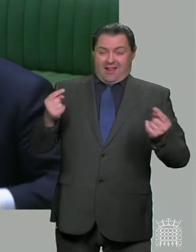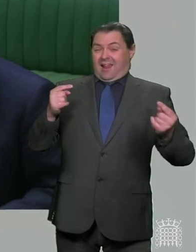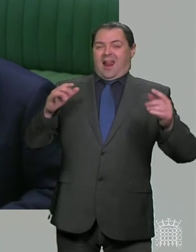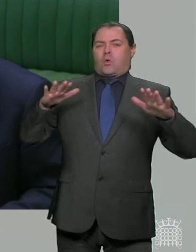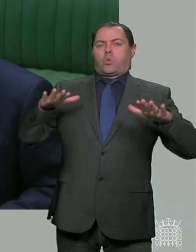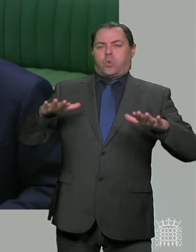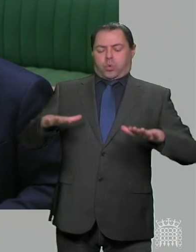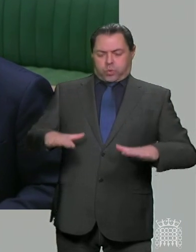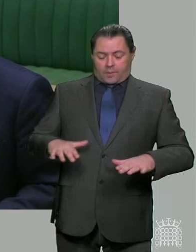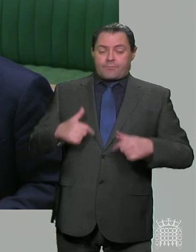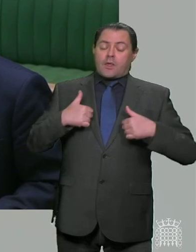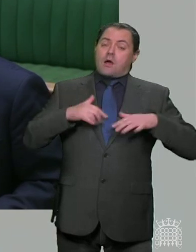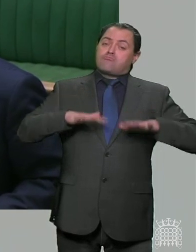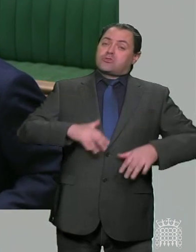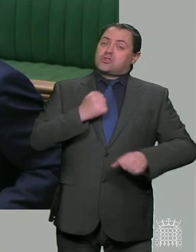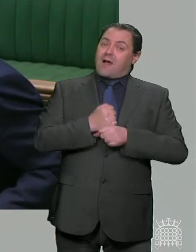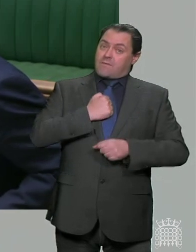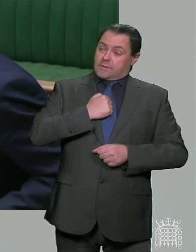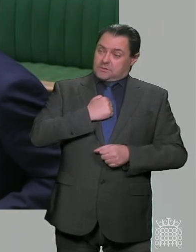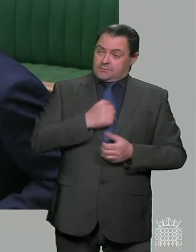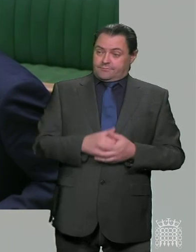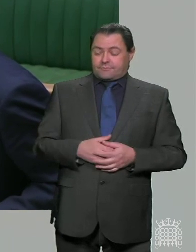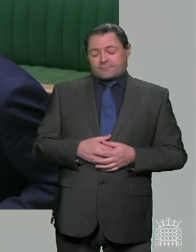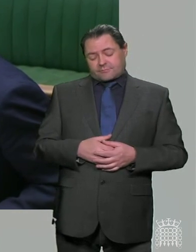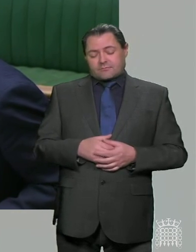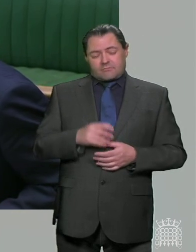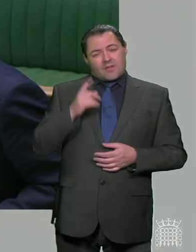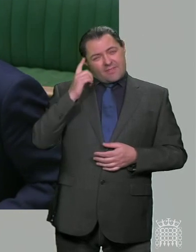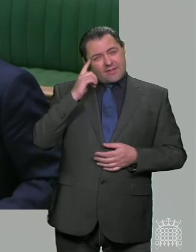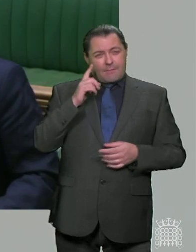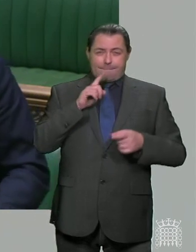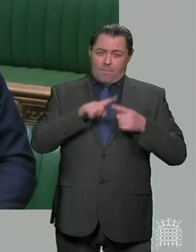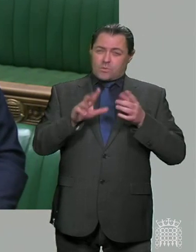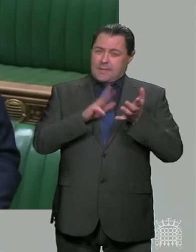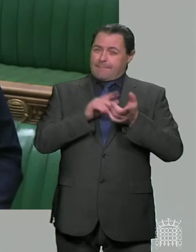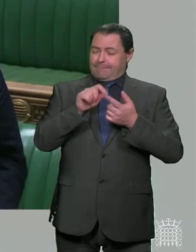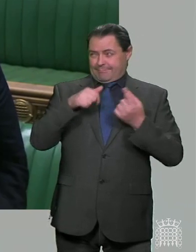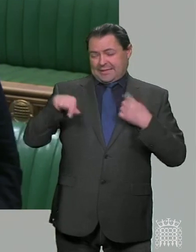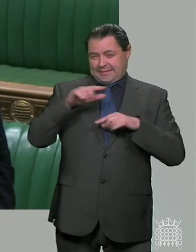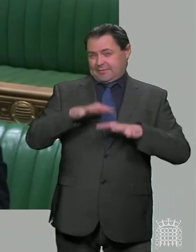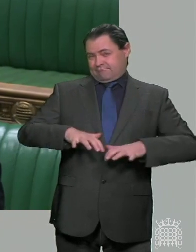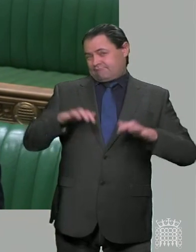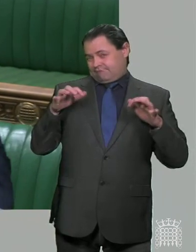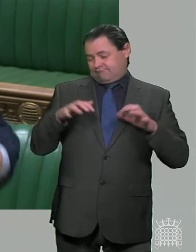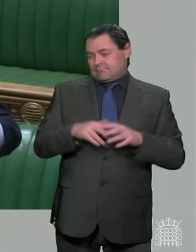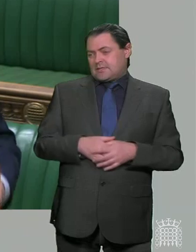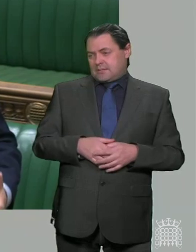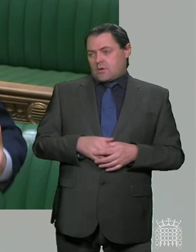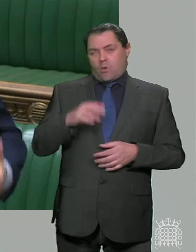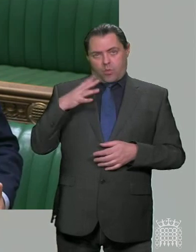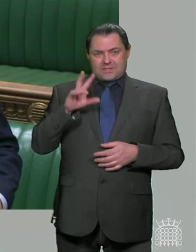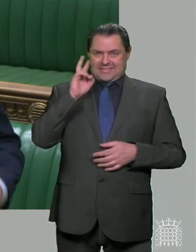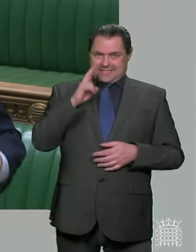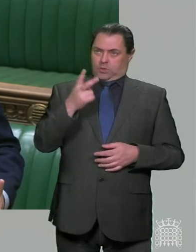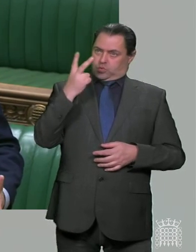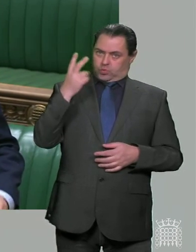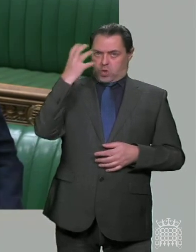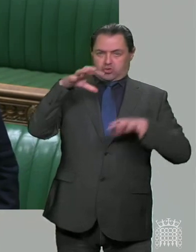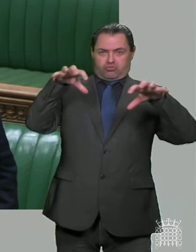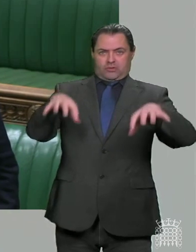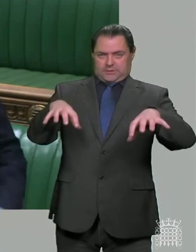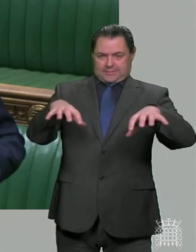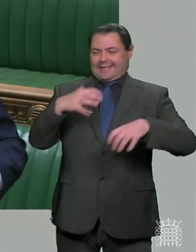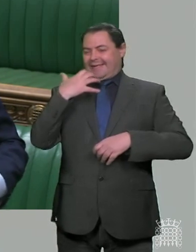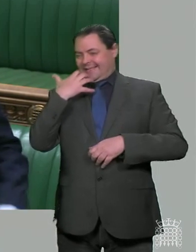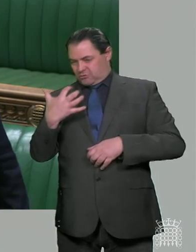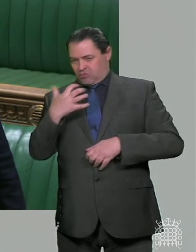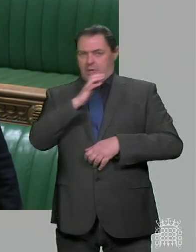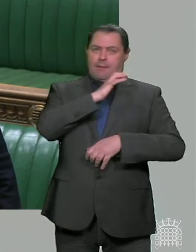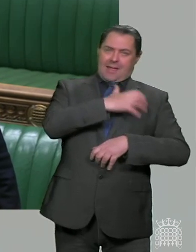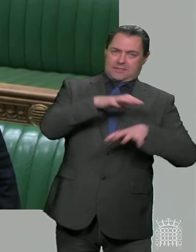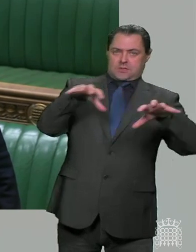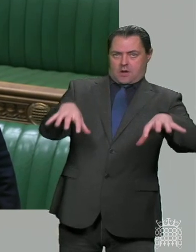As for the position of the British Government, it is probably common ground among most Members that we want a two-state solution.